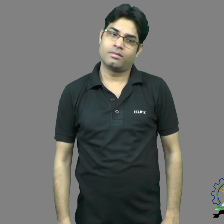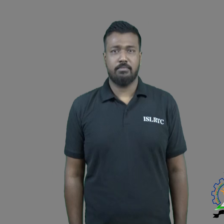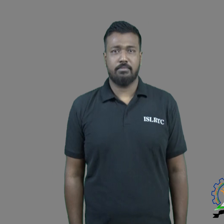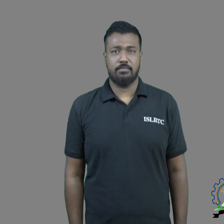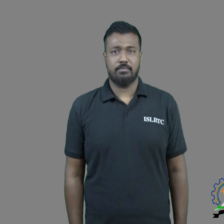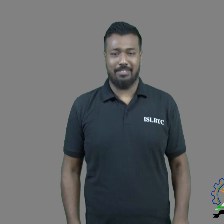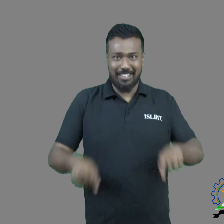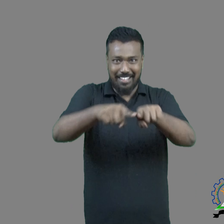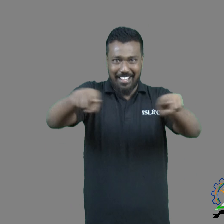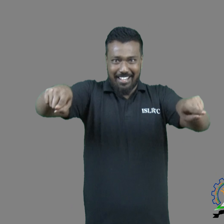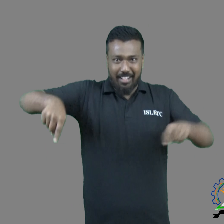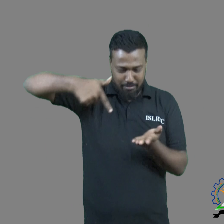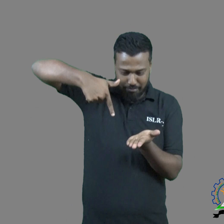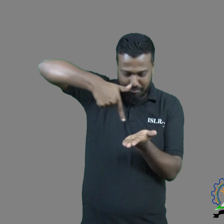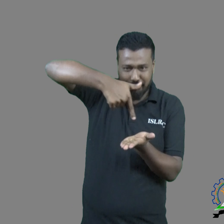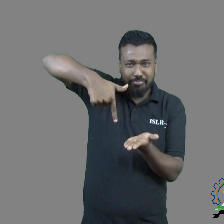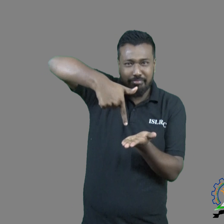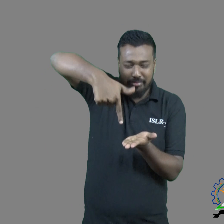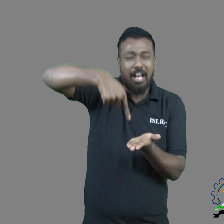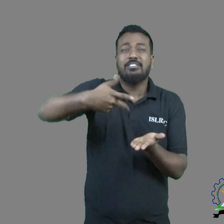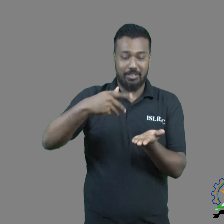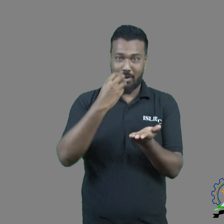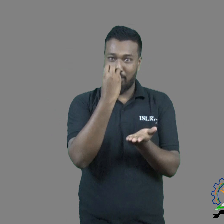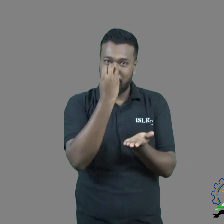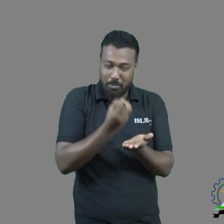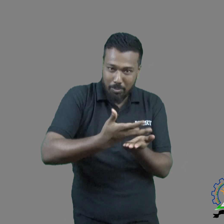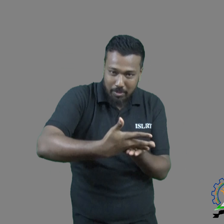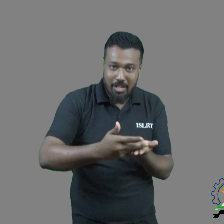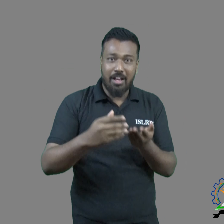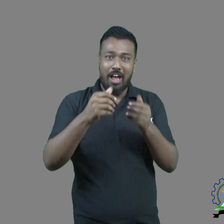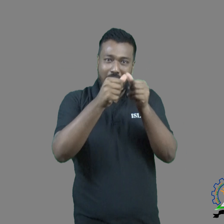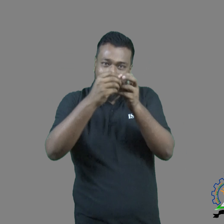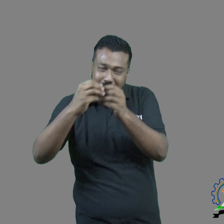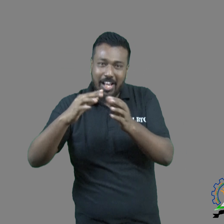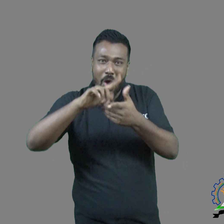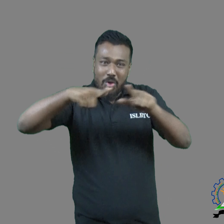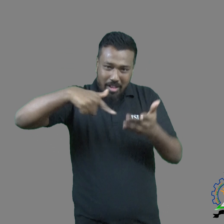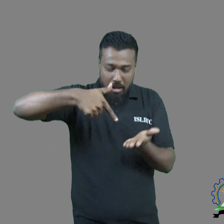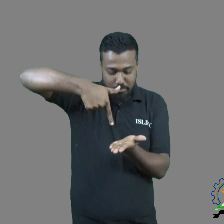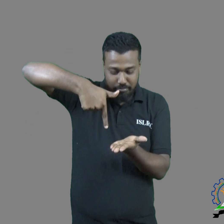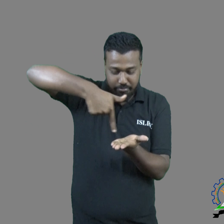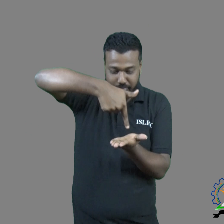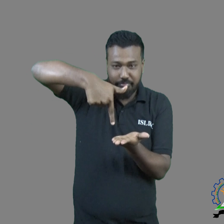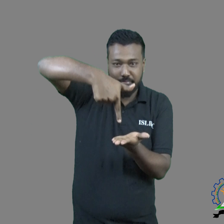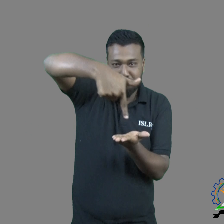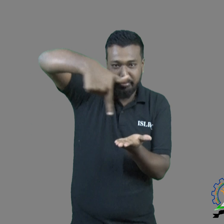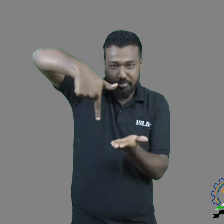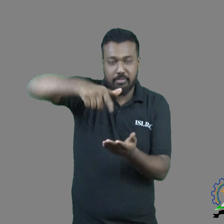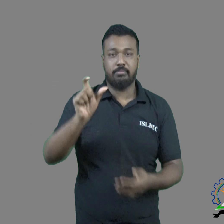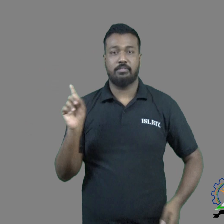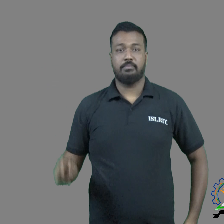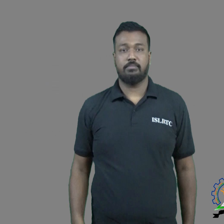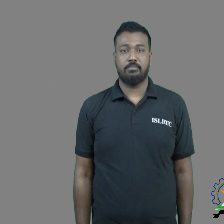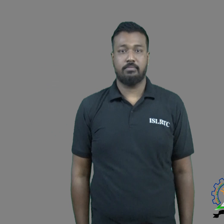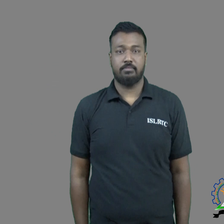CNG stone carving machine